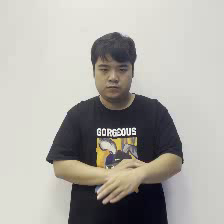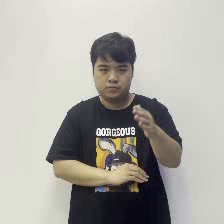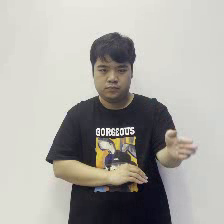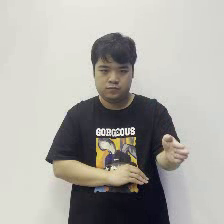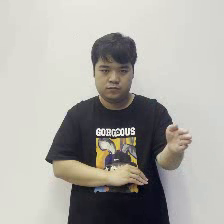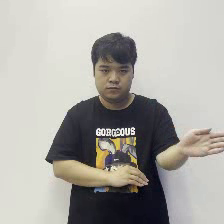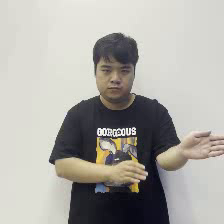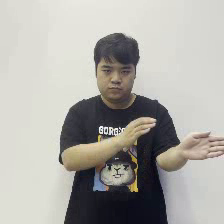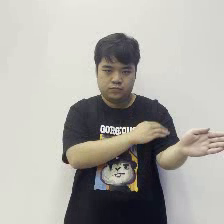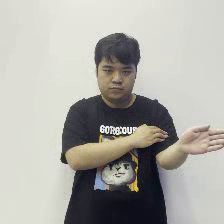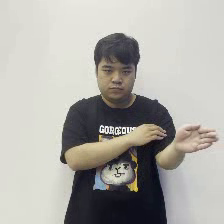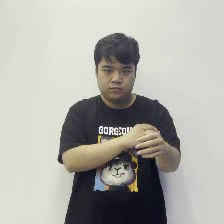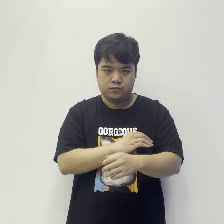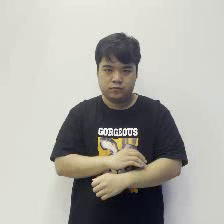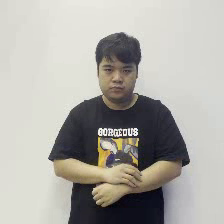Rẽ trái